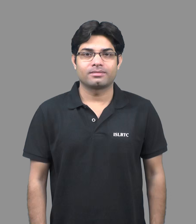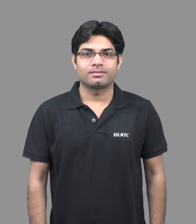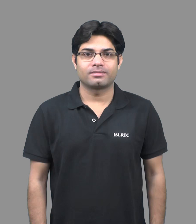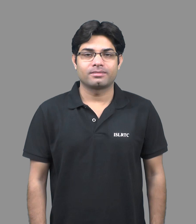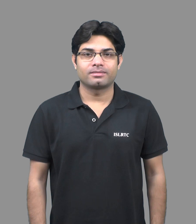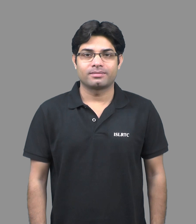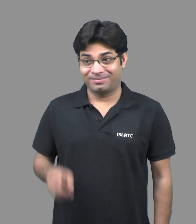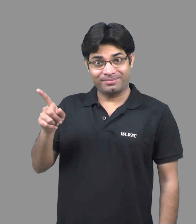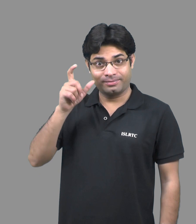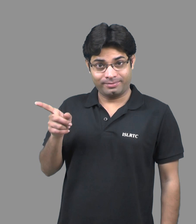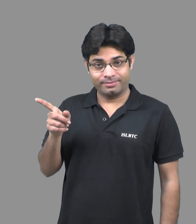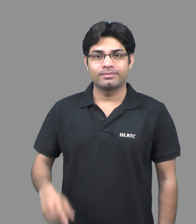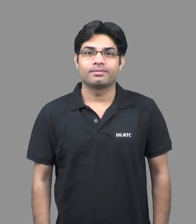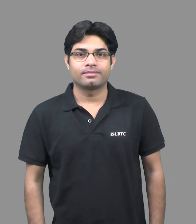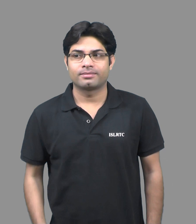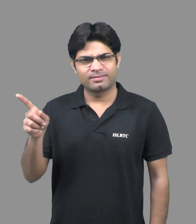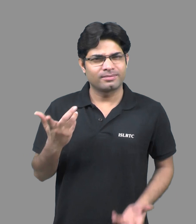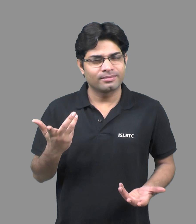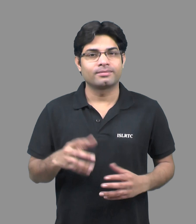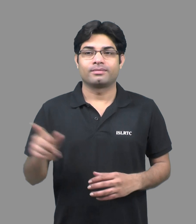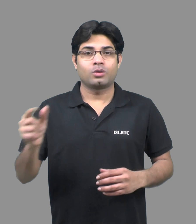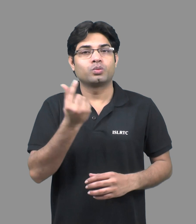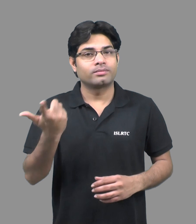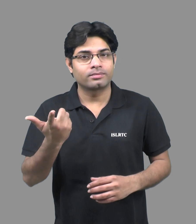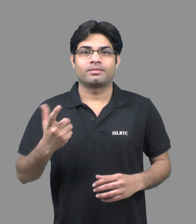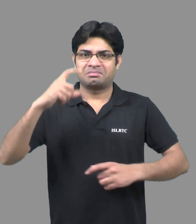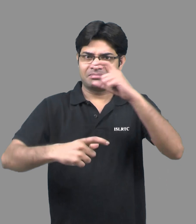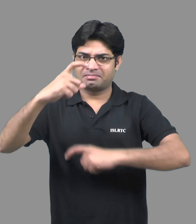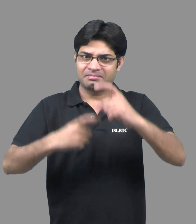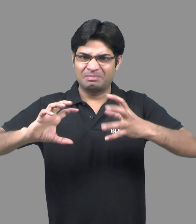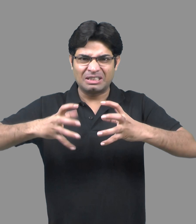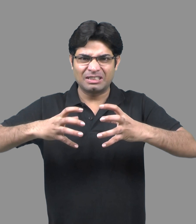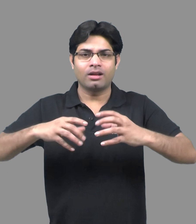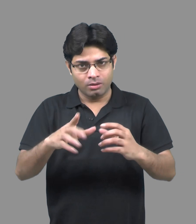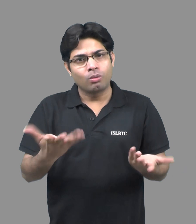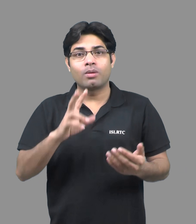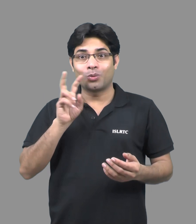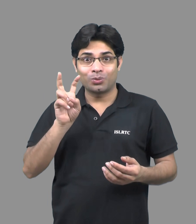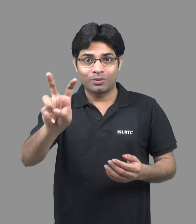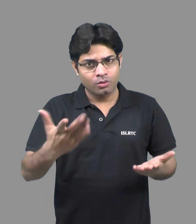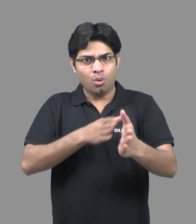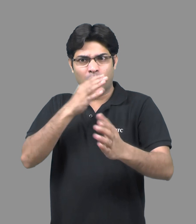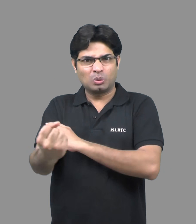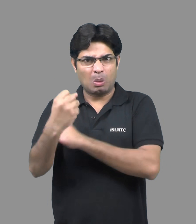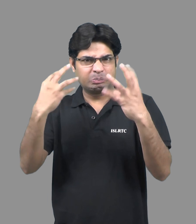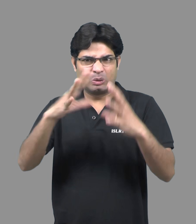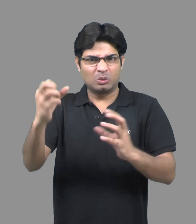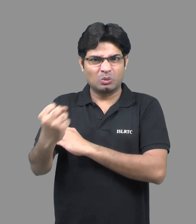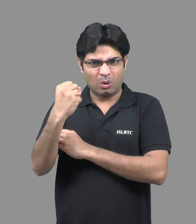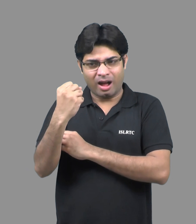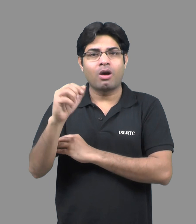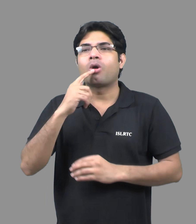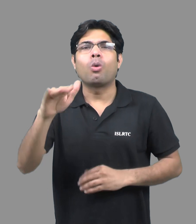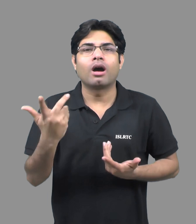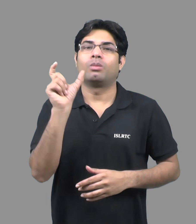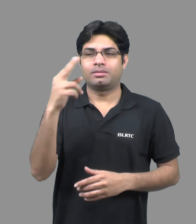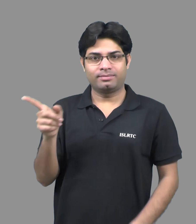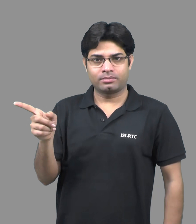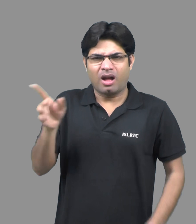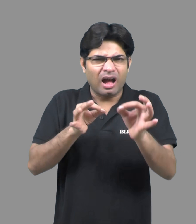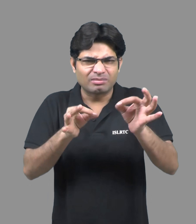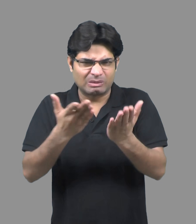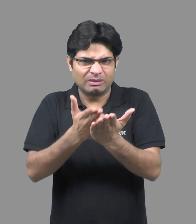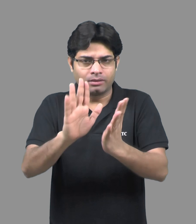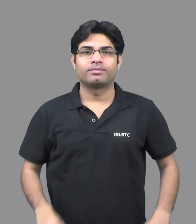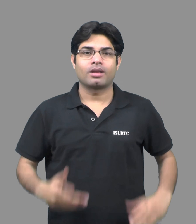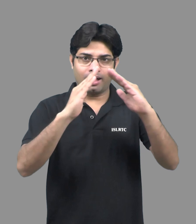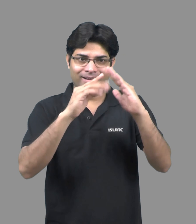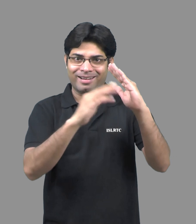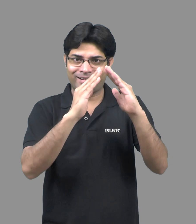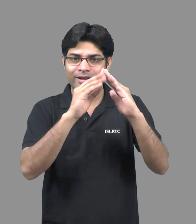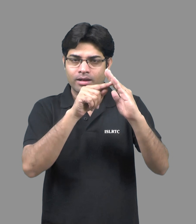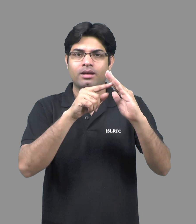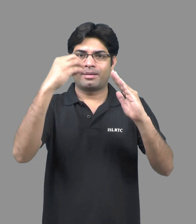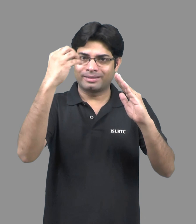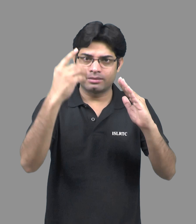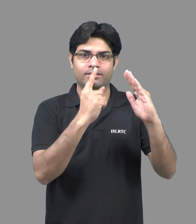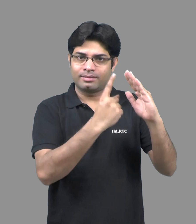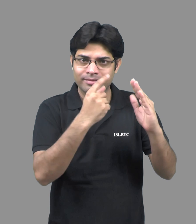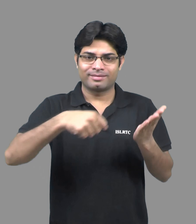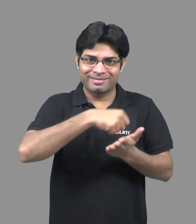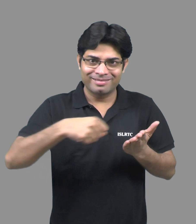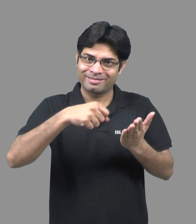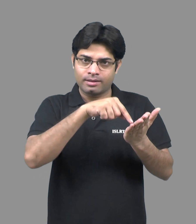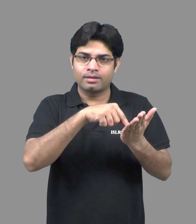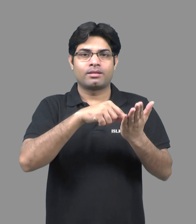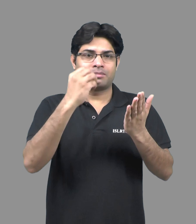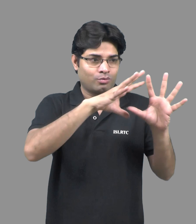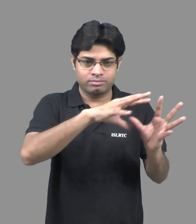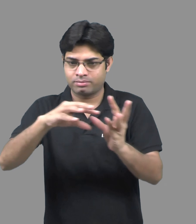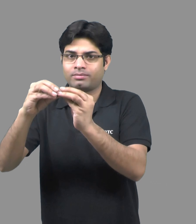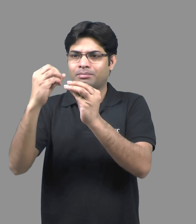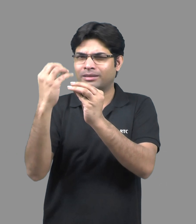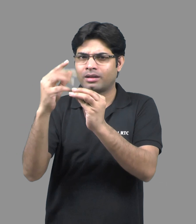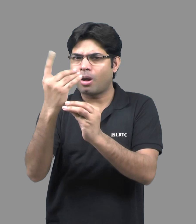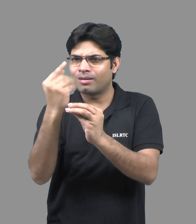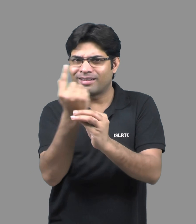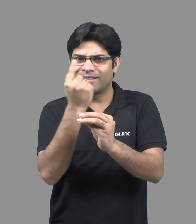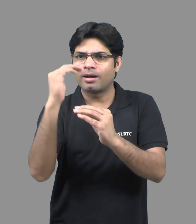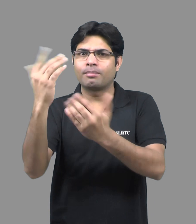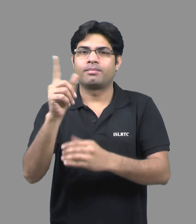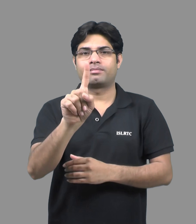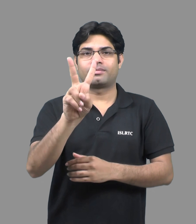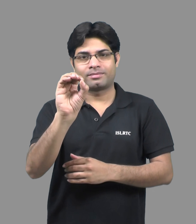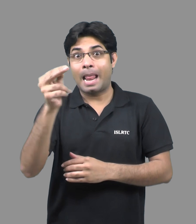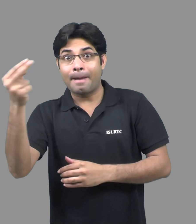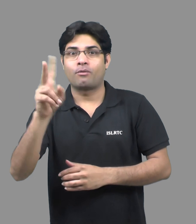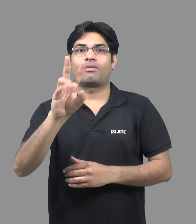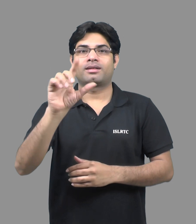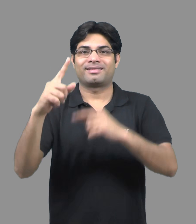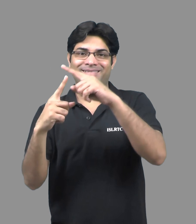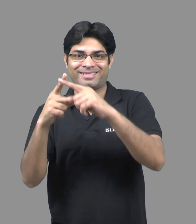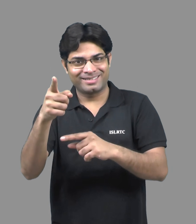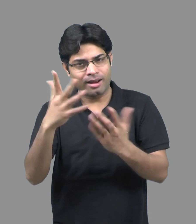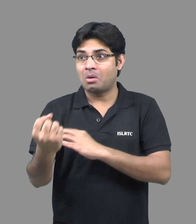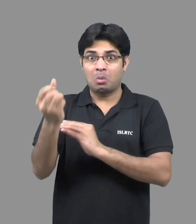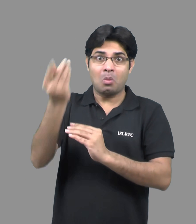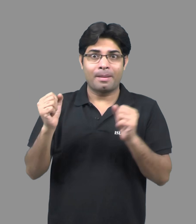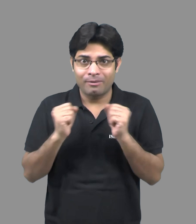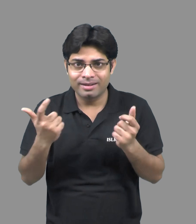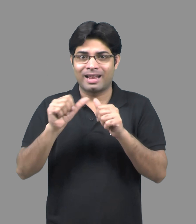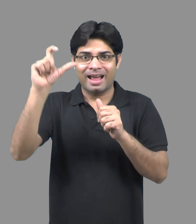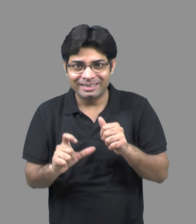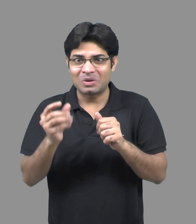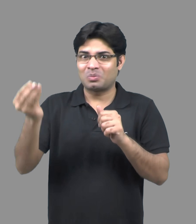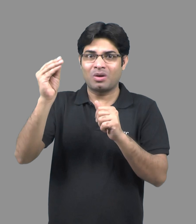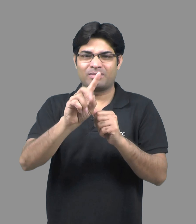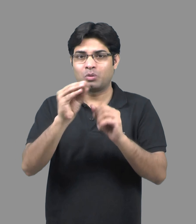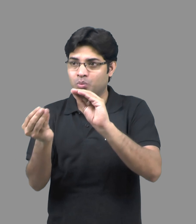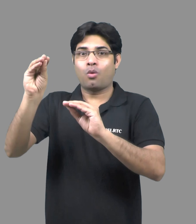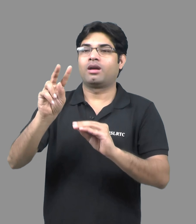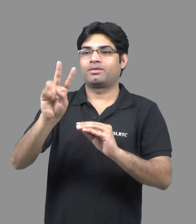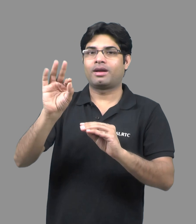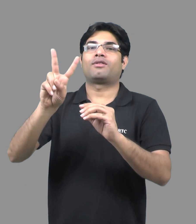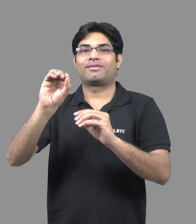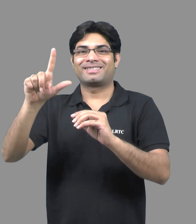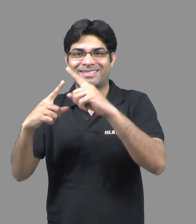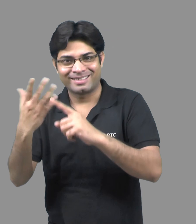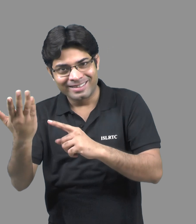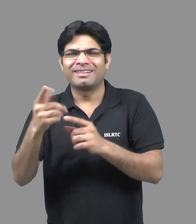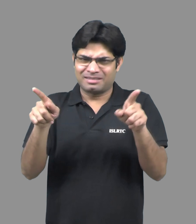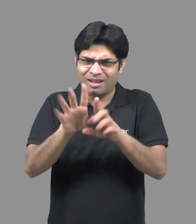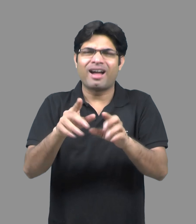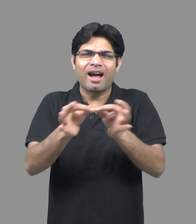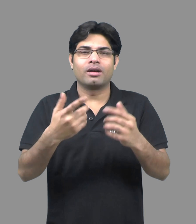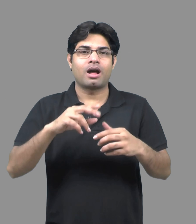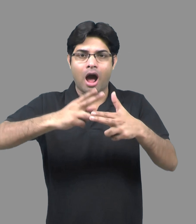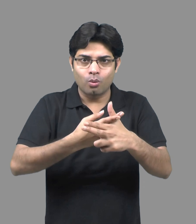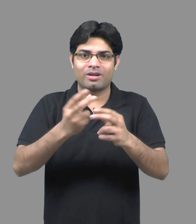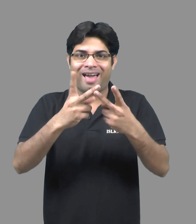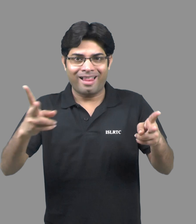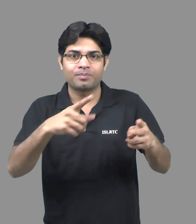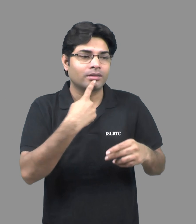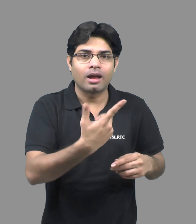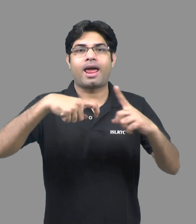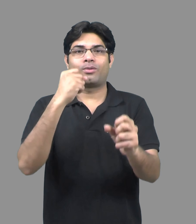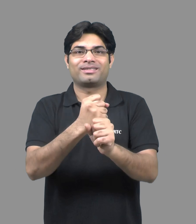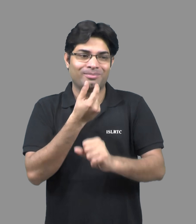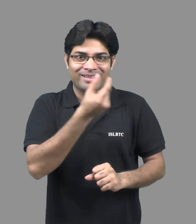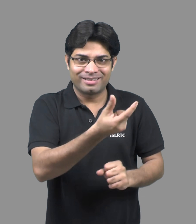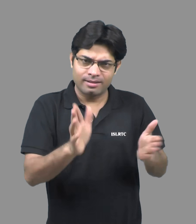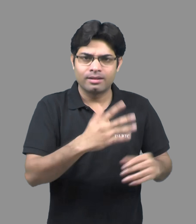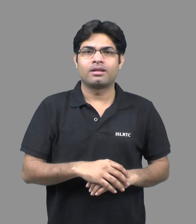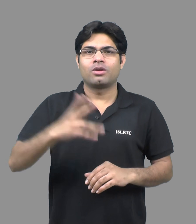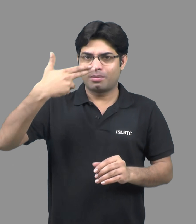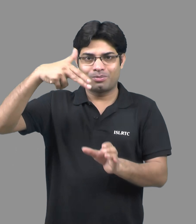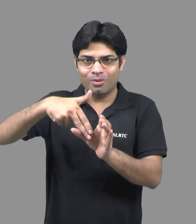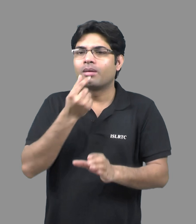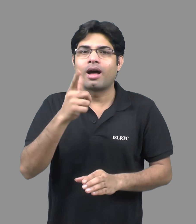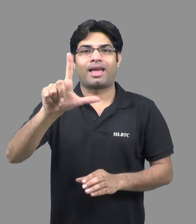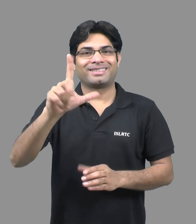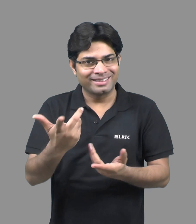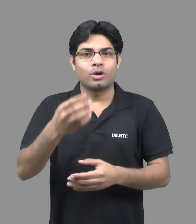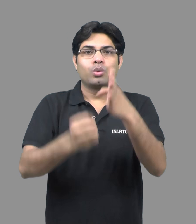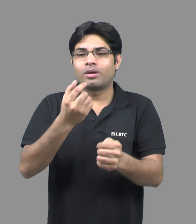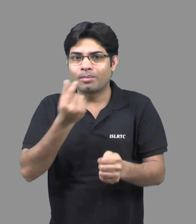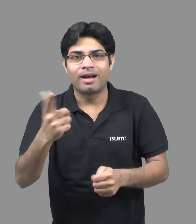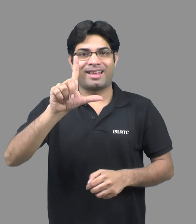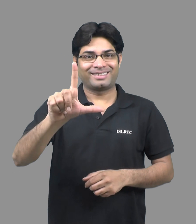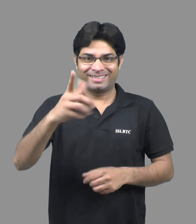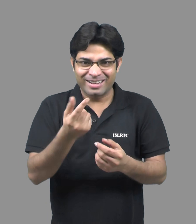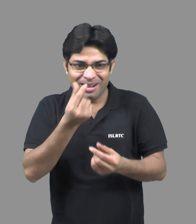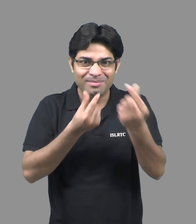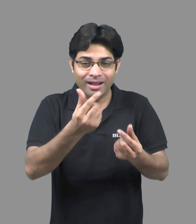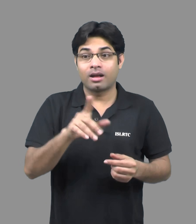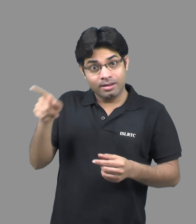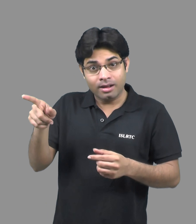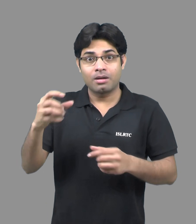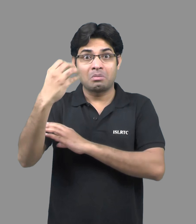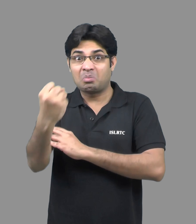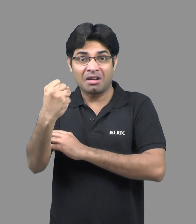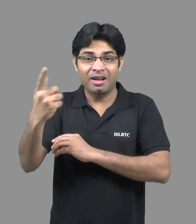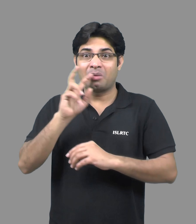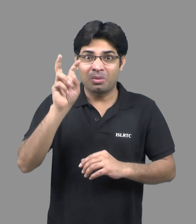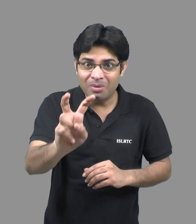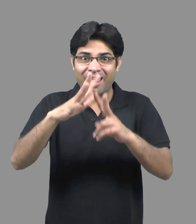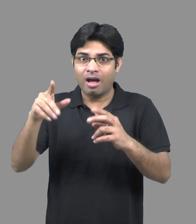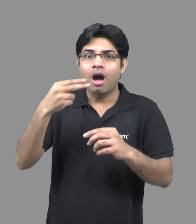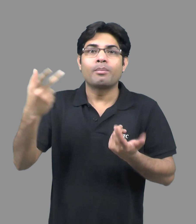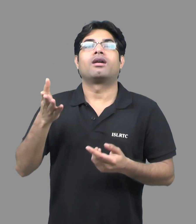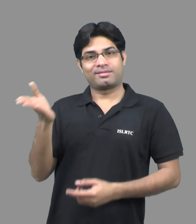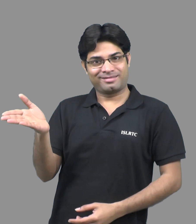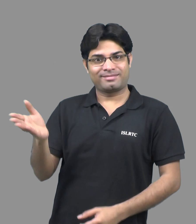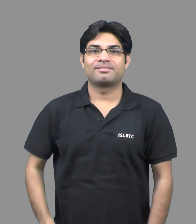Electrical Horsepower